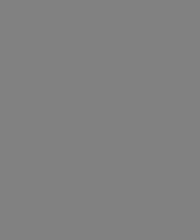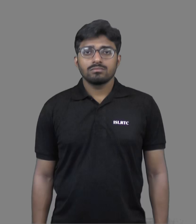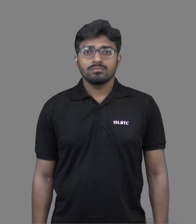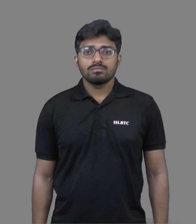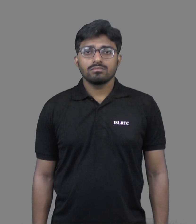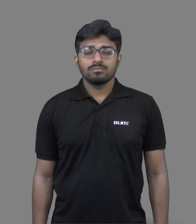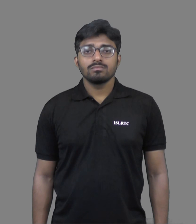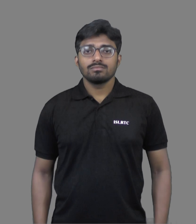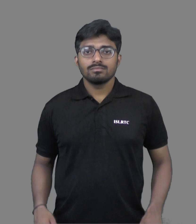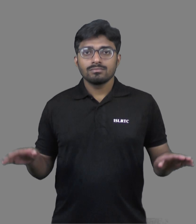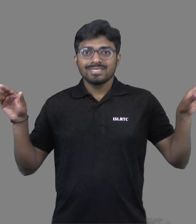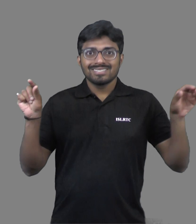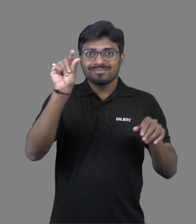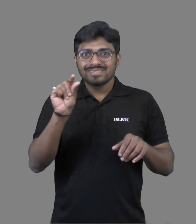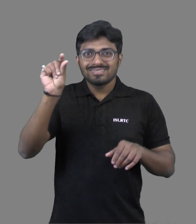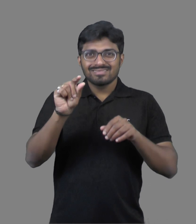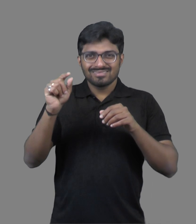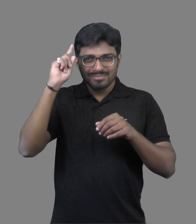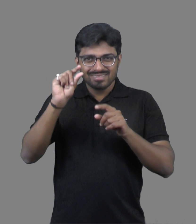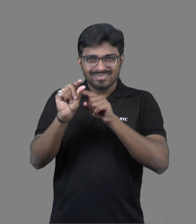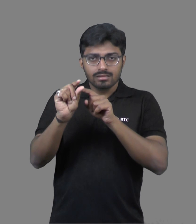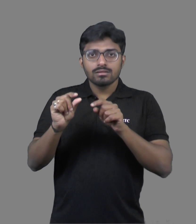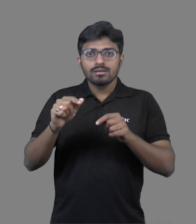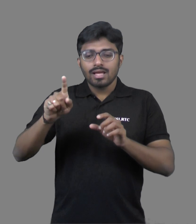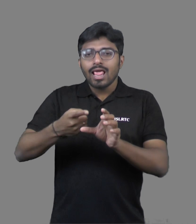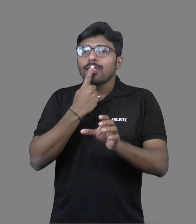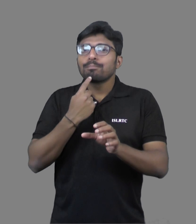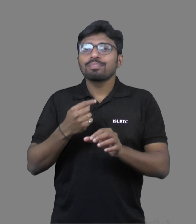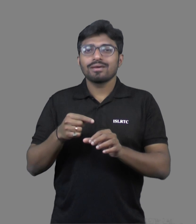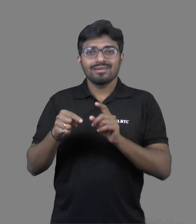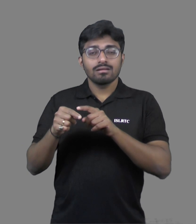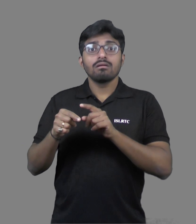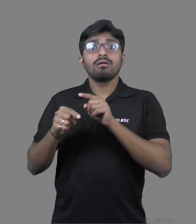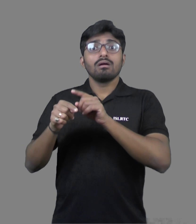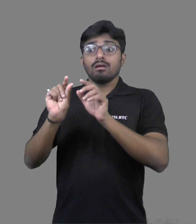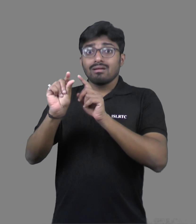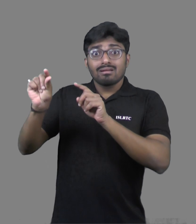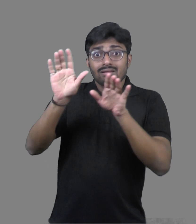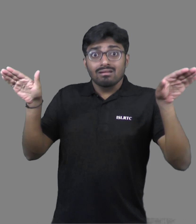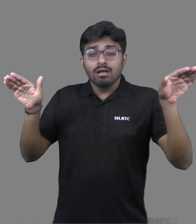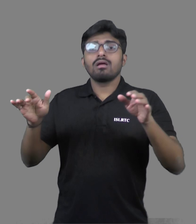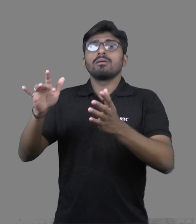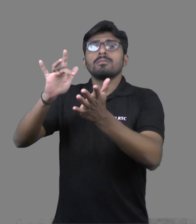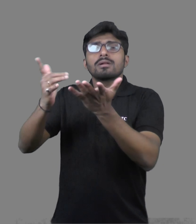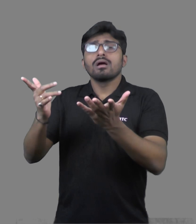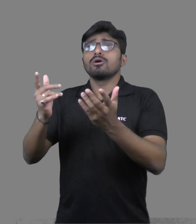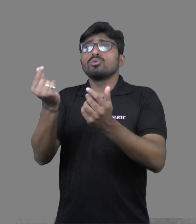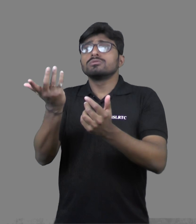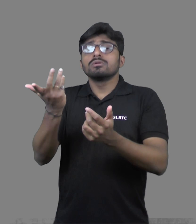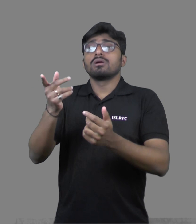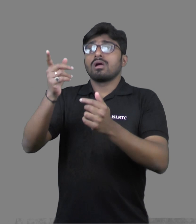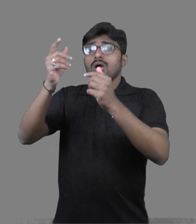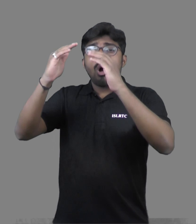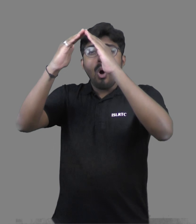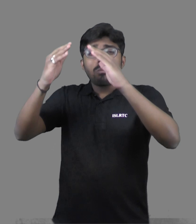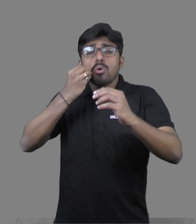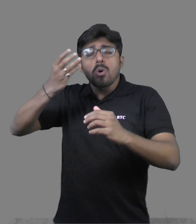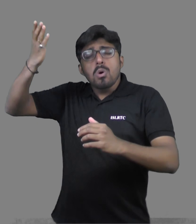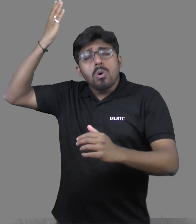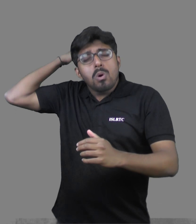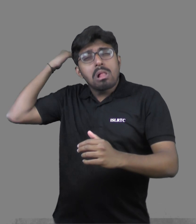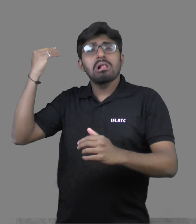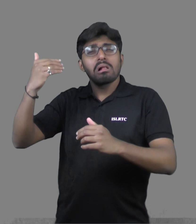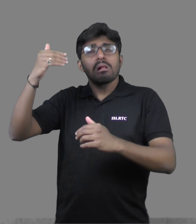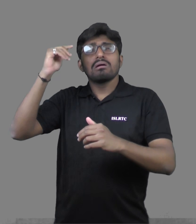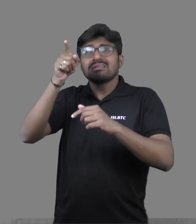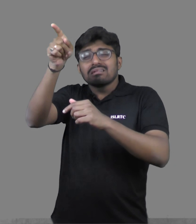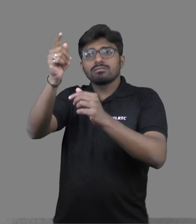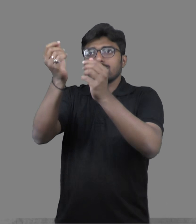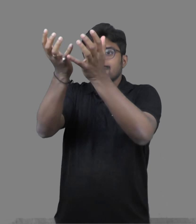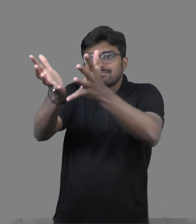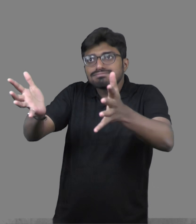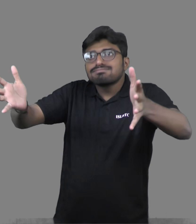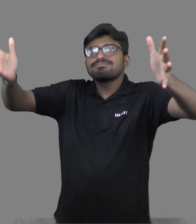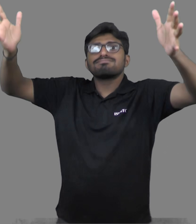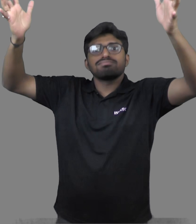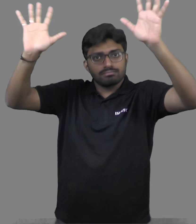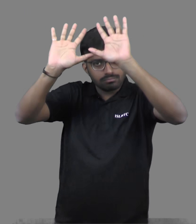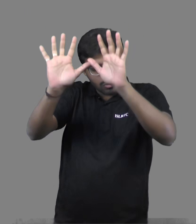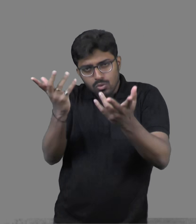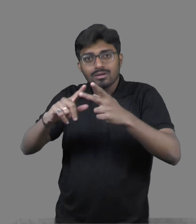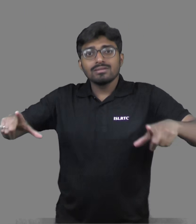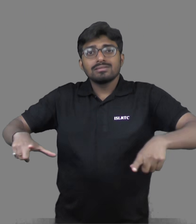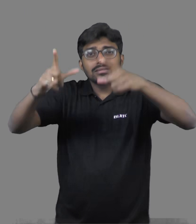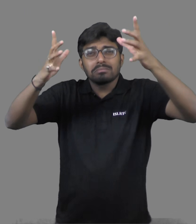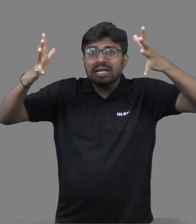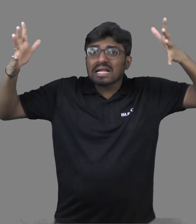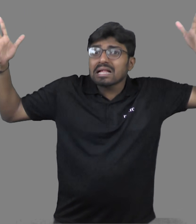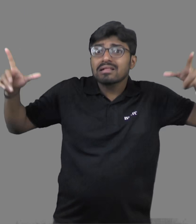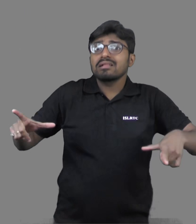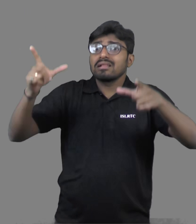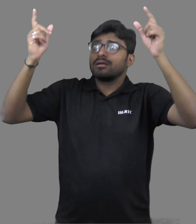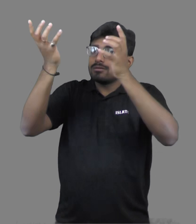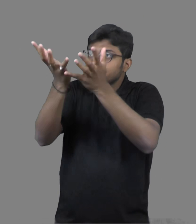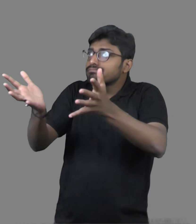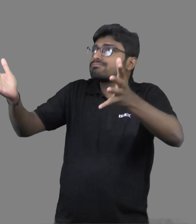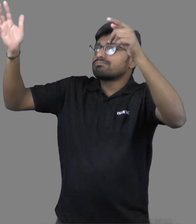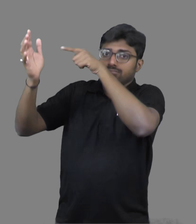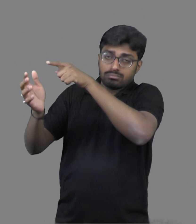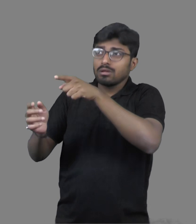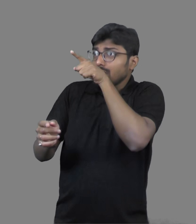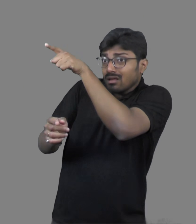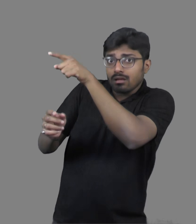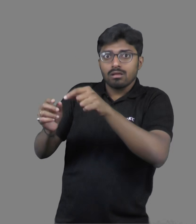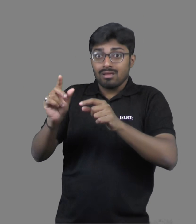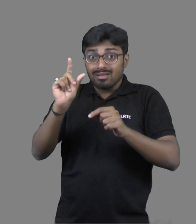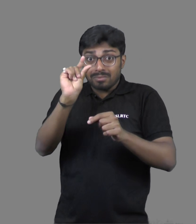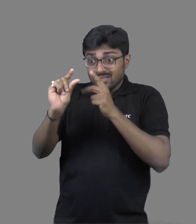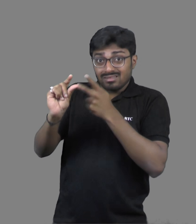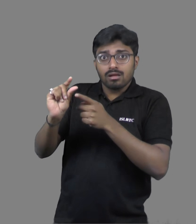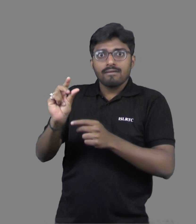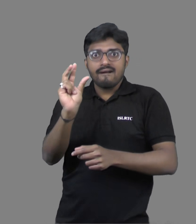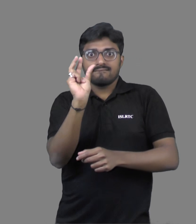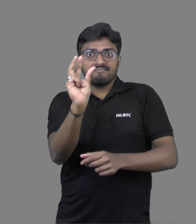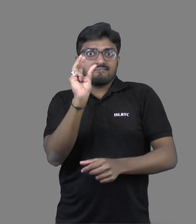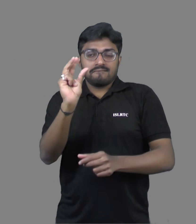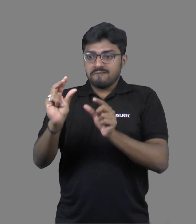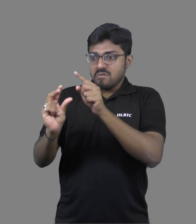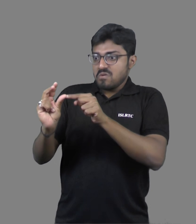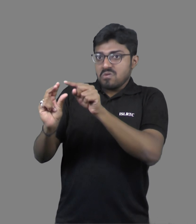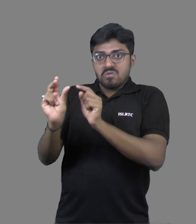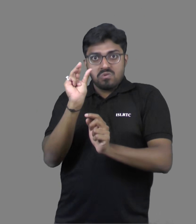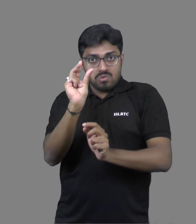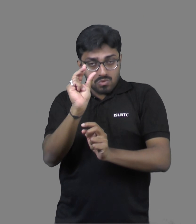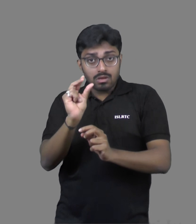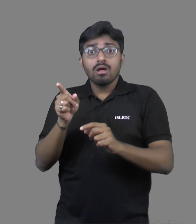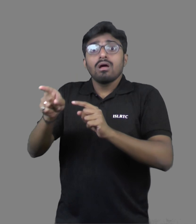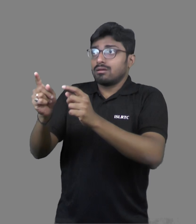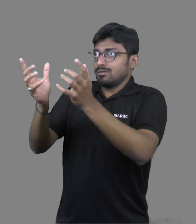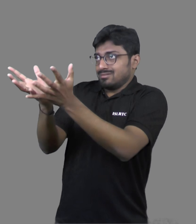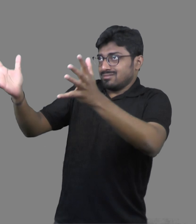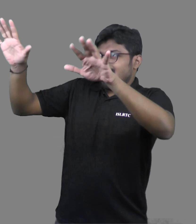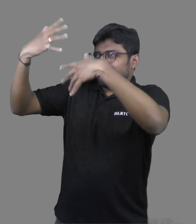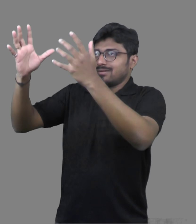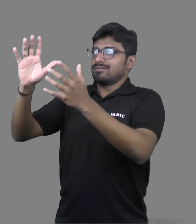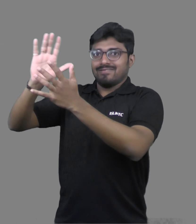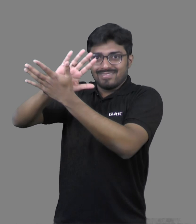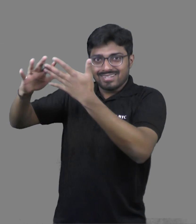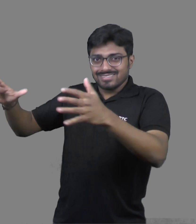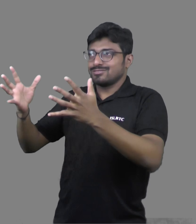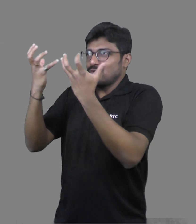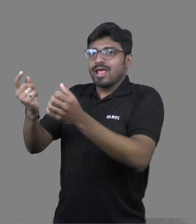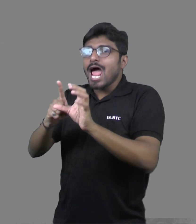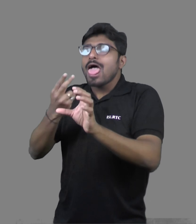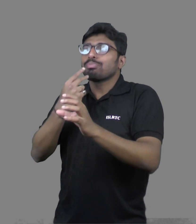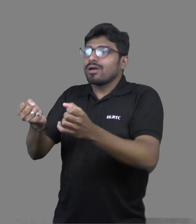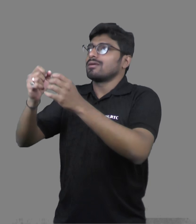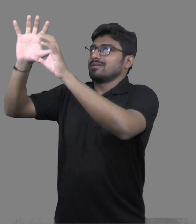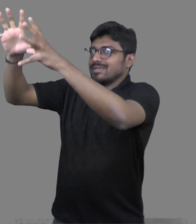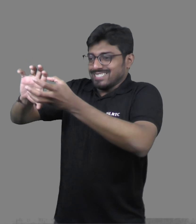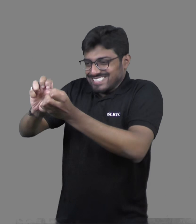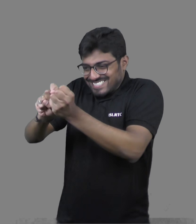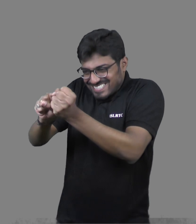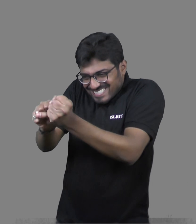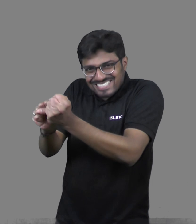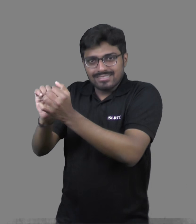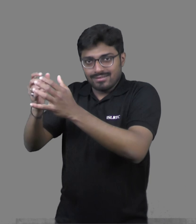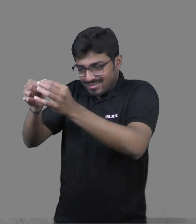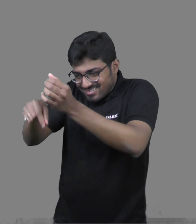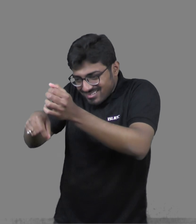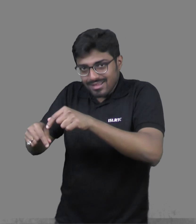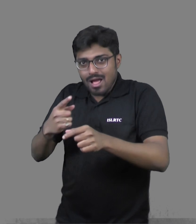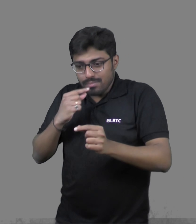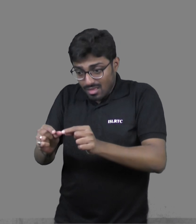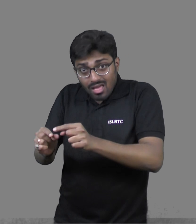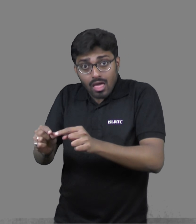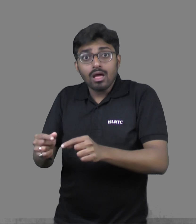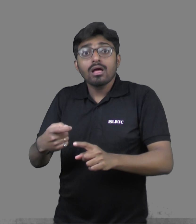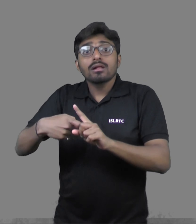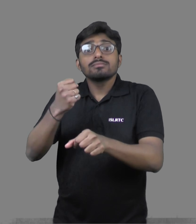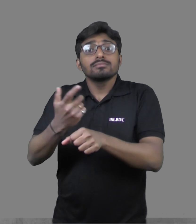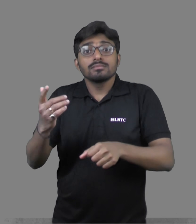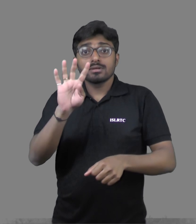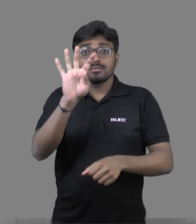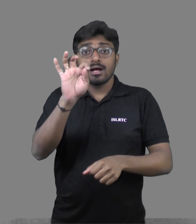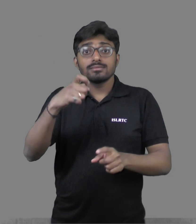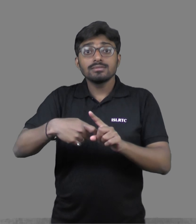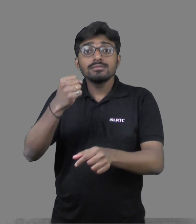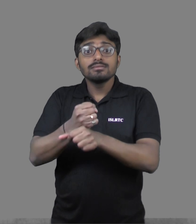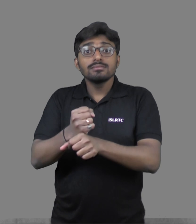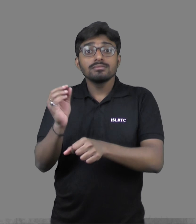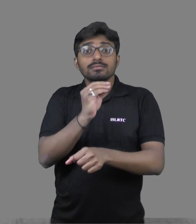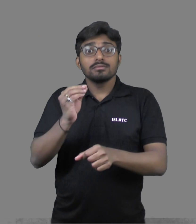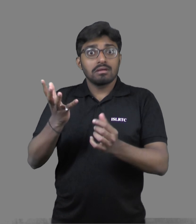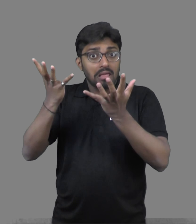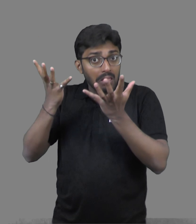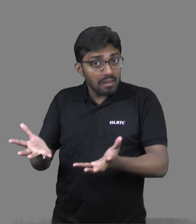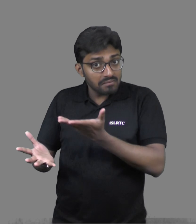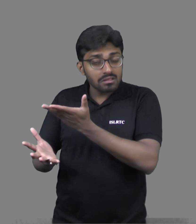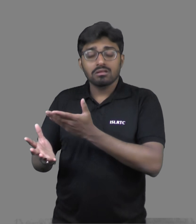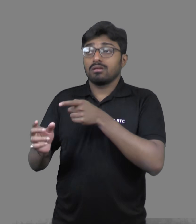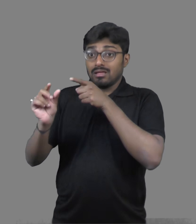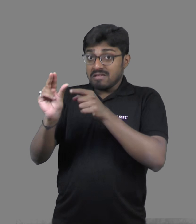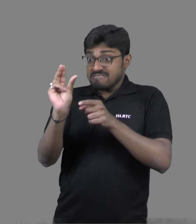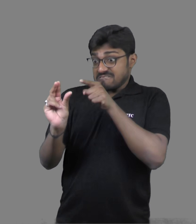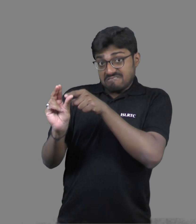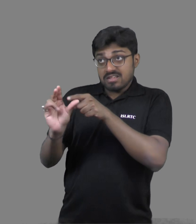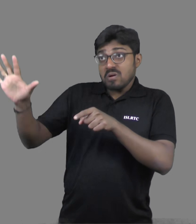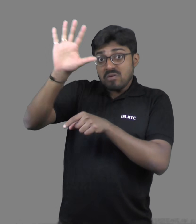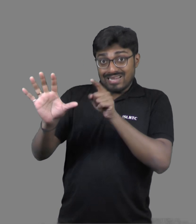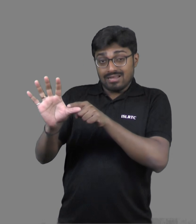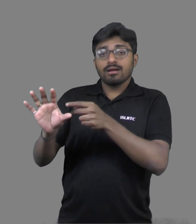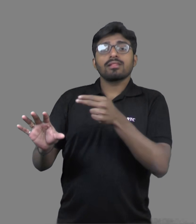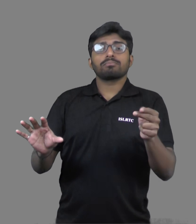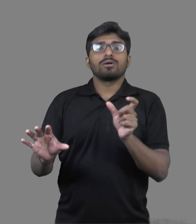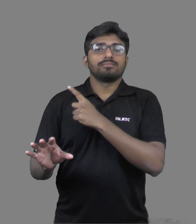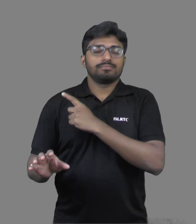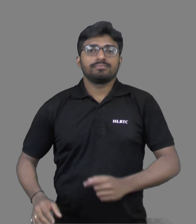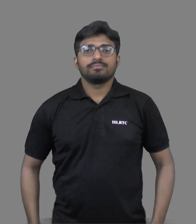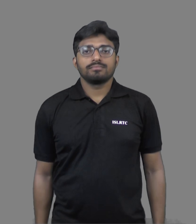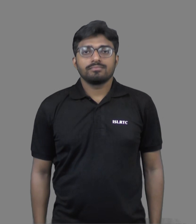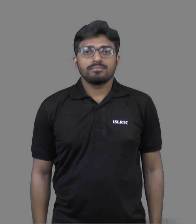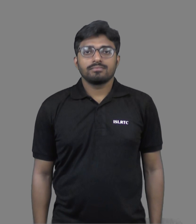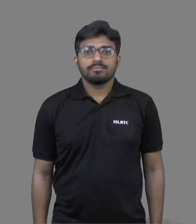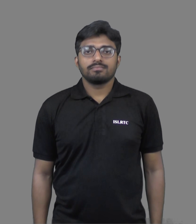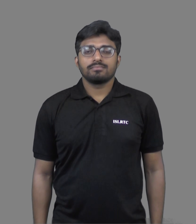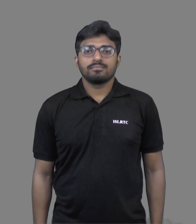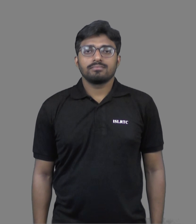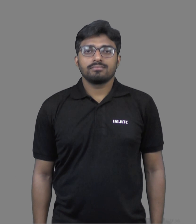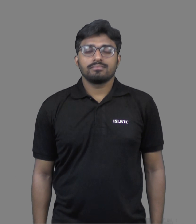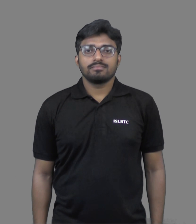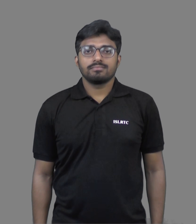Apis Dorsata